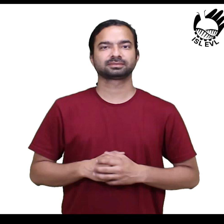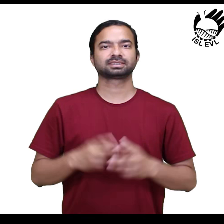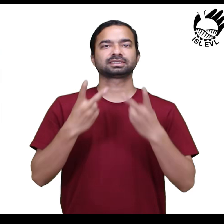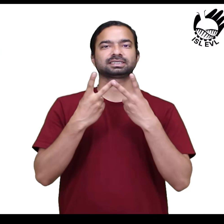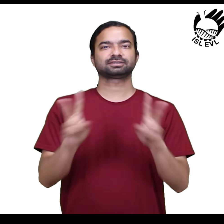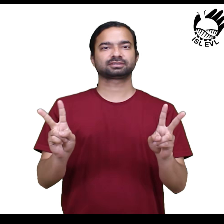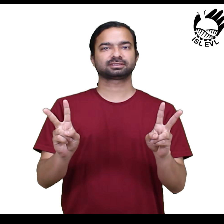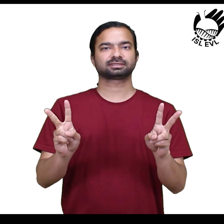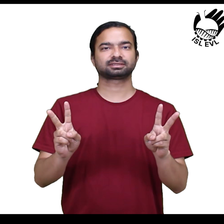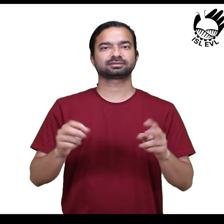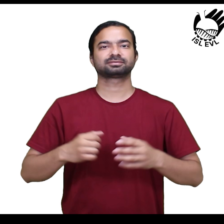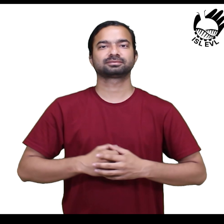Distinguish